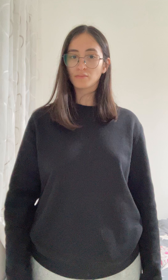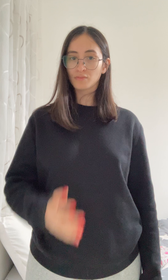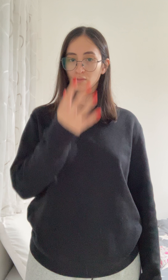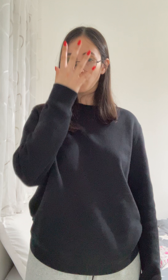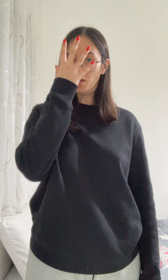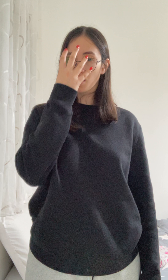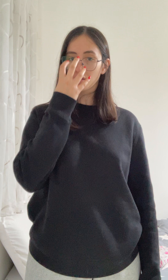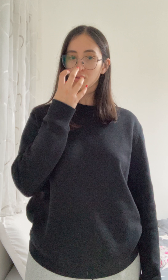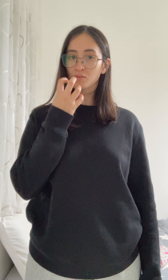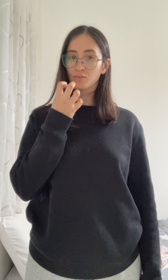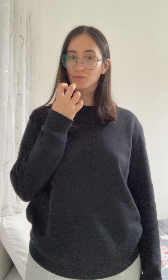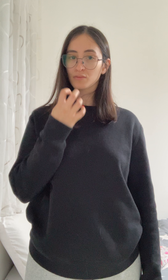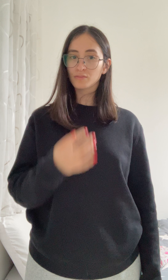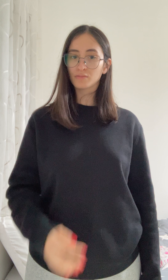עצוב